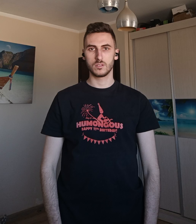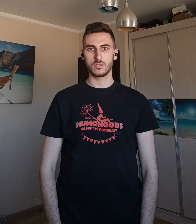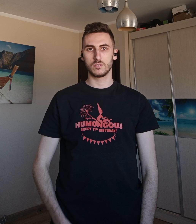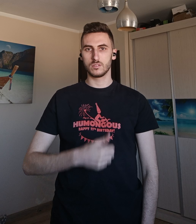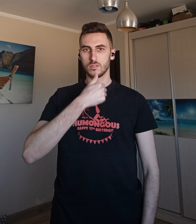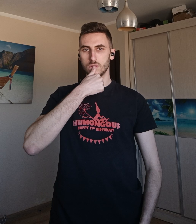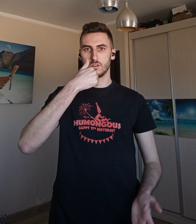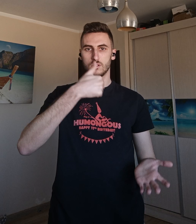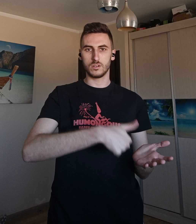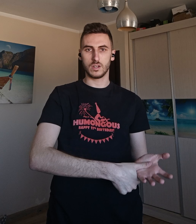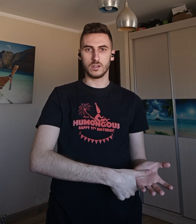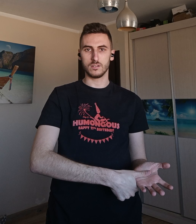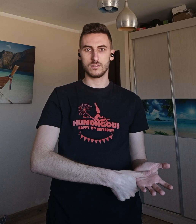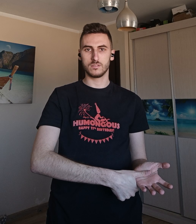דואר